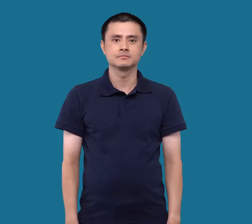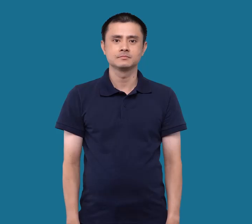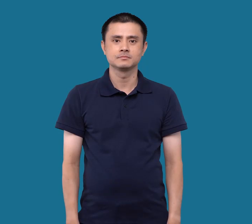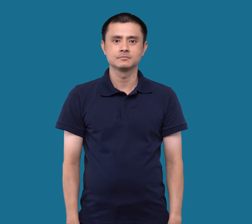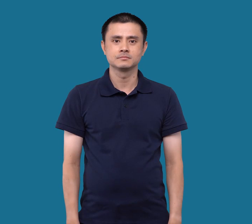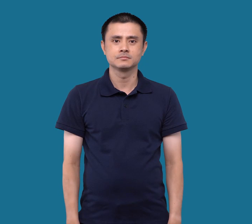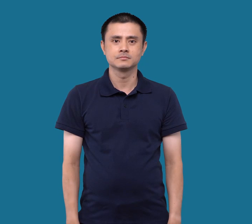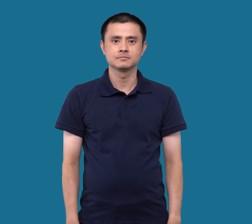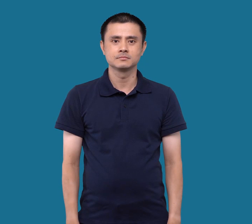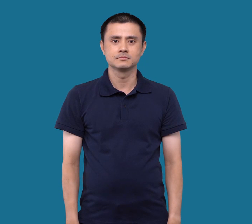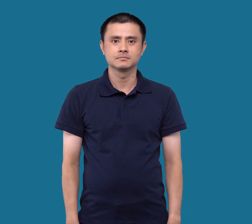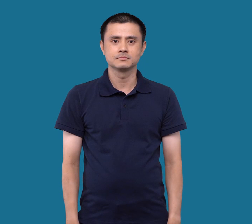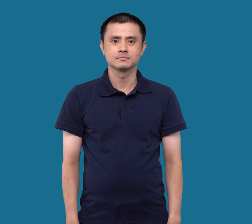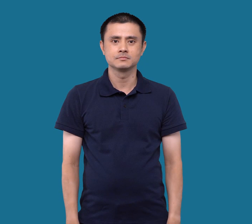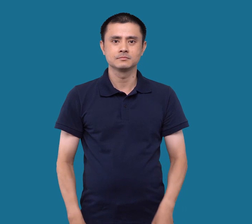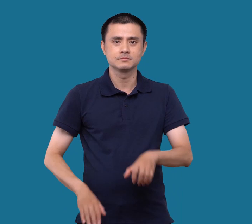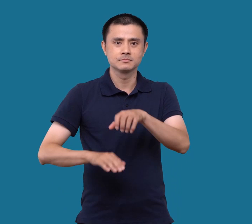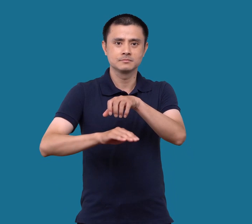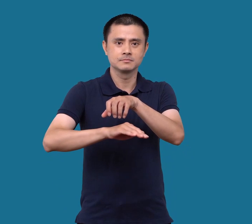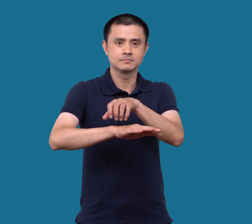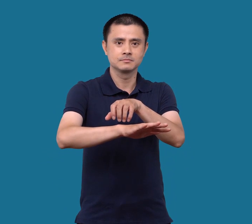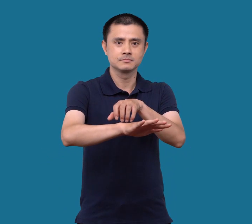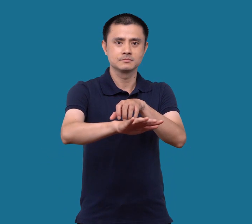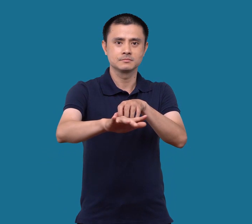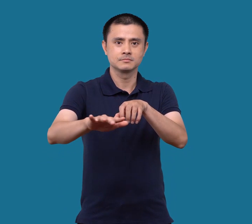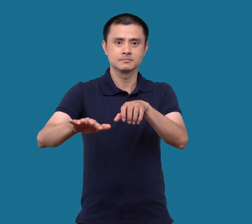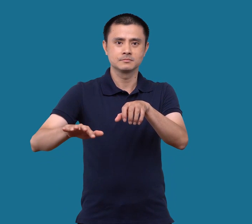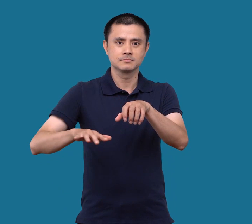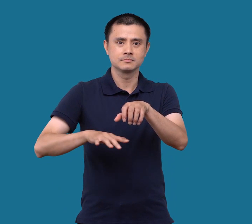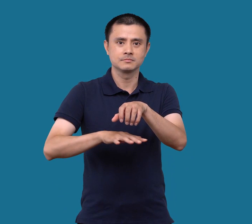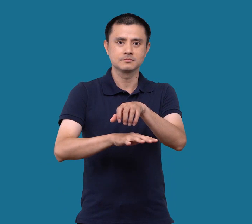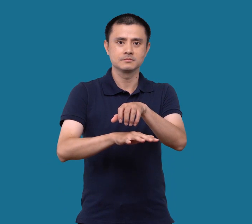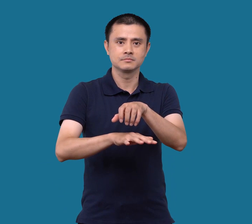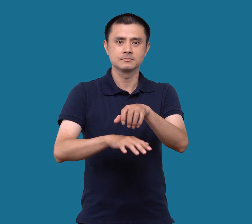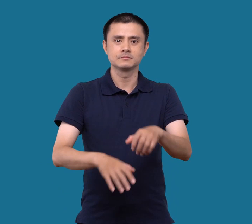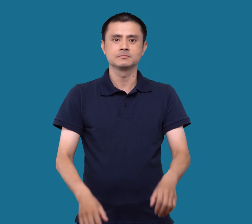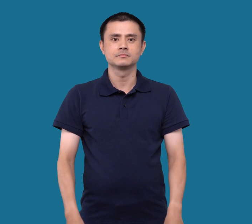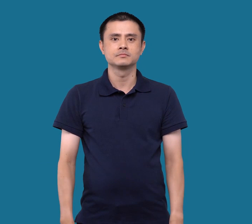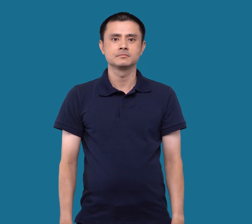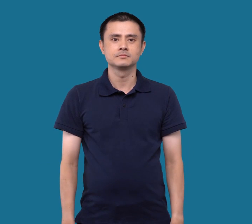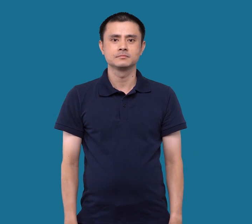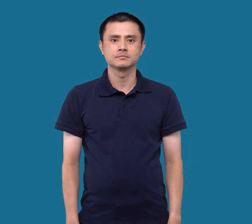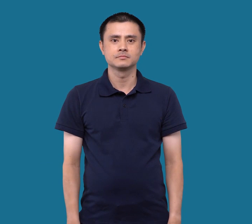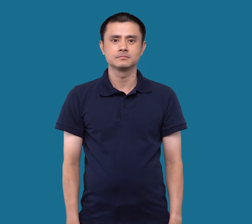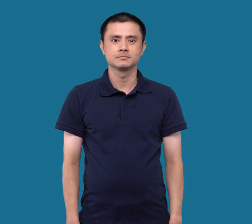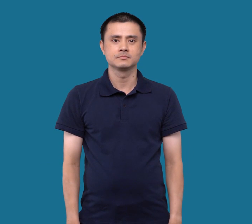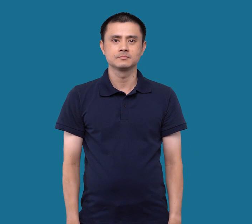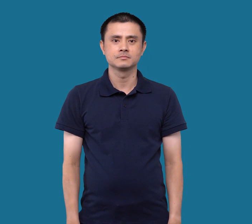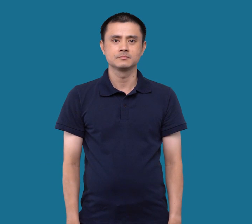bán đảo